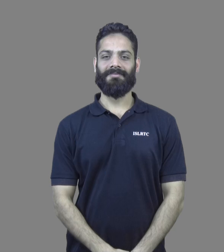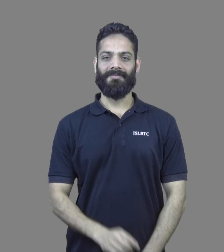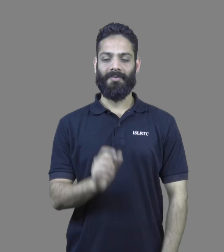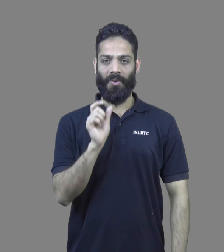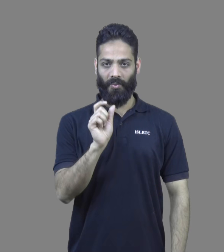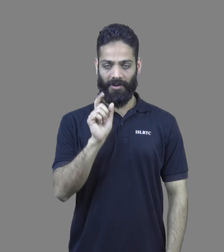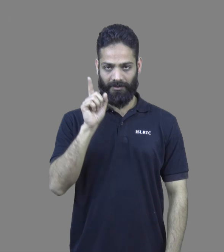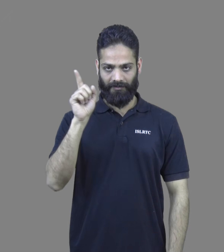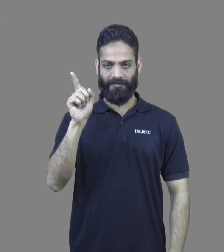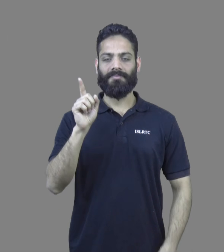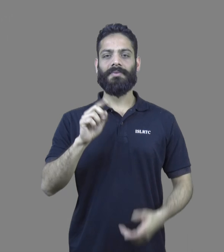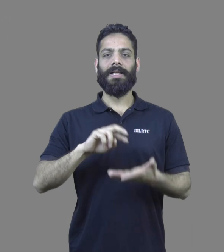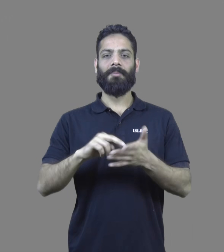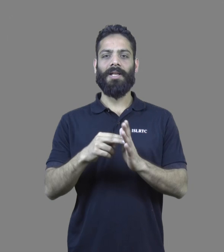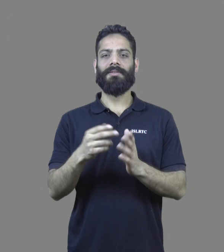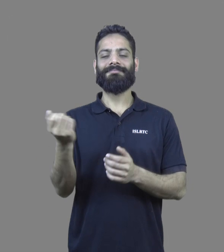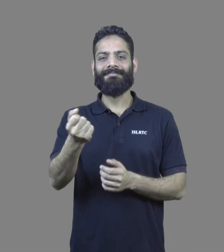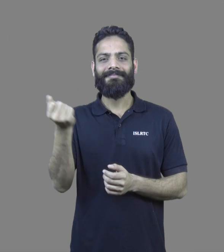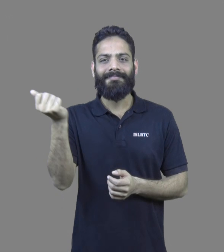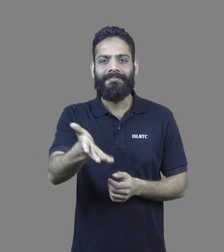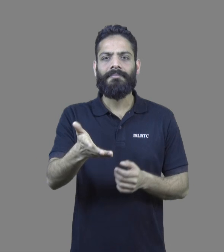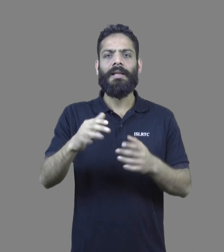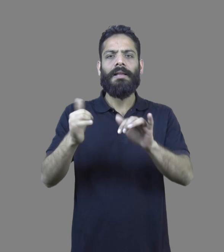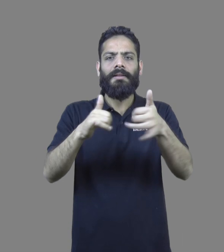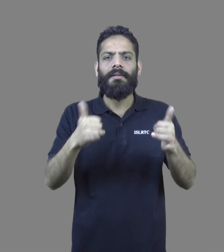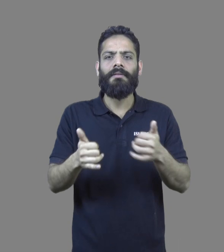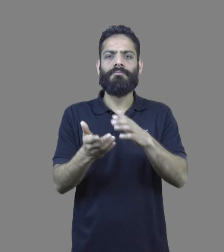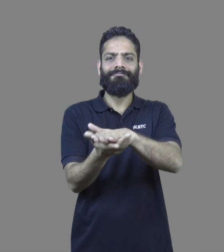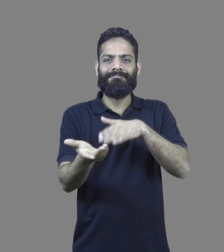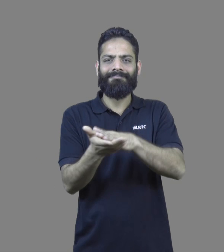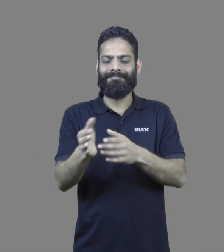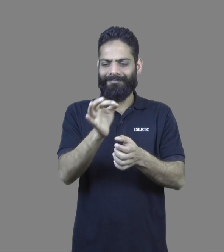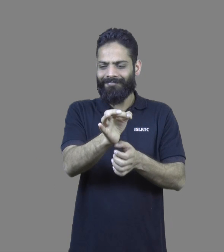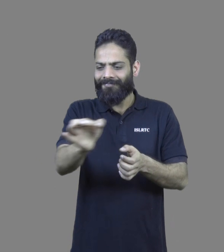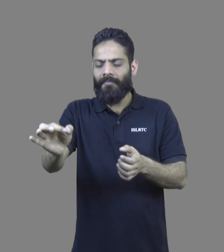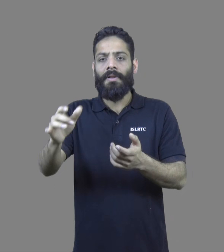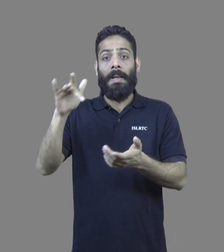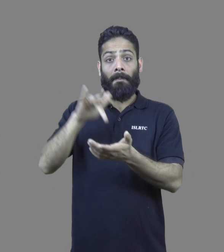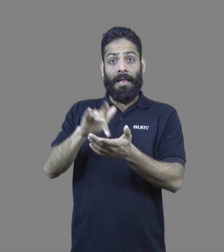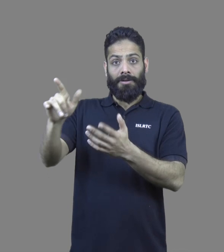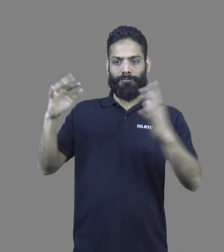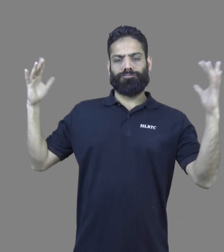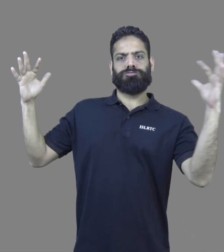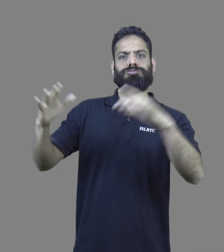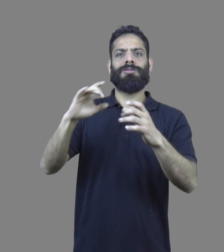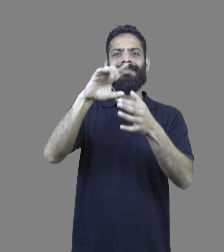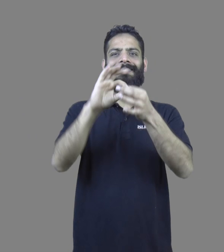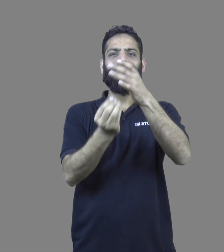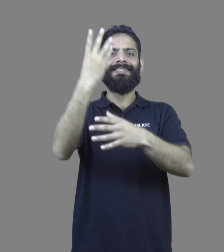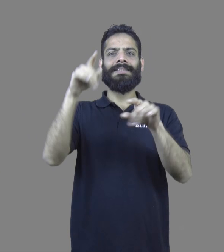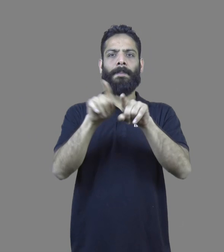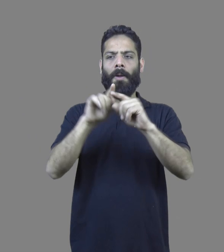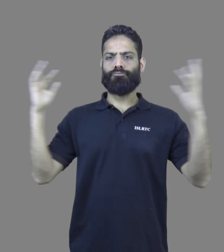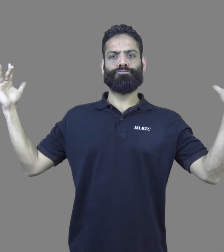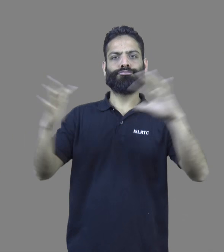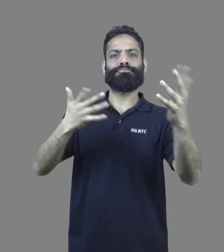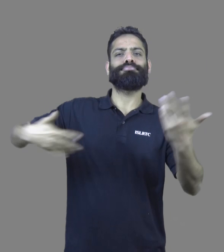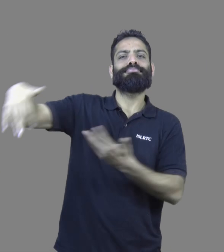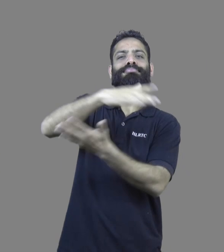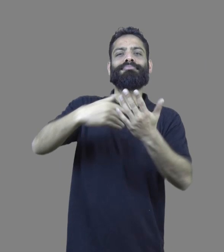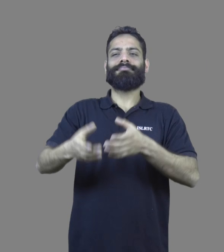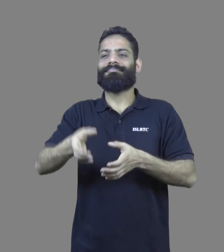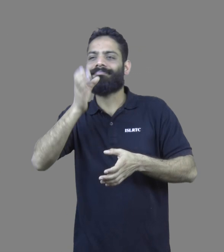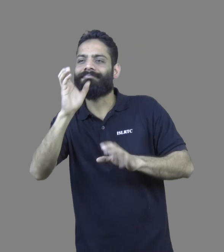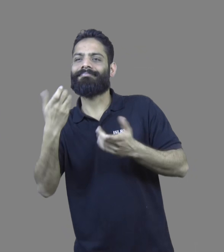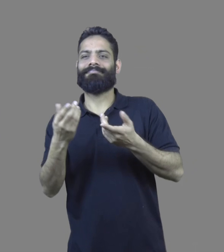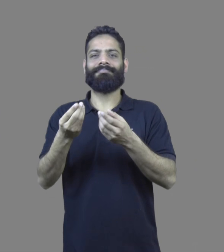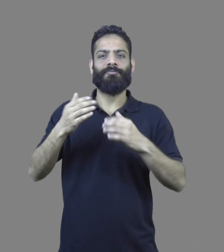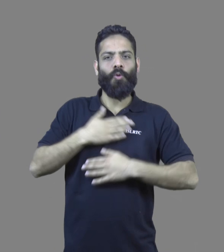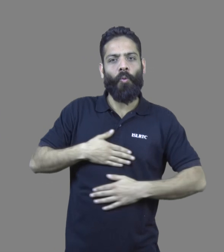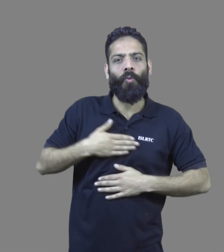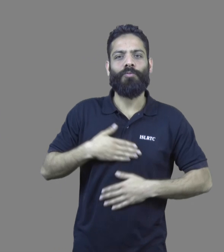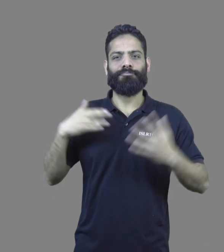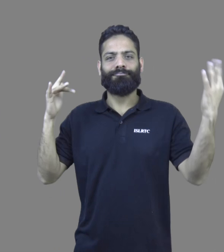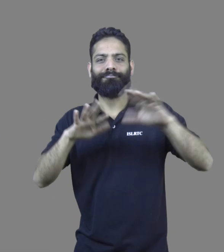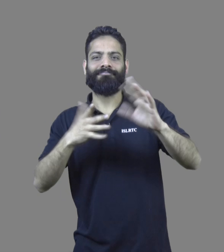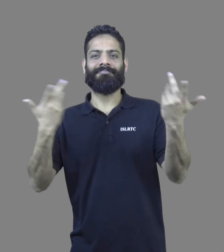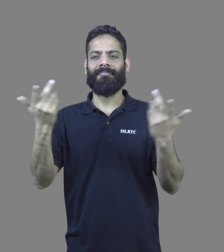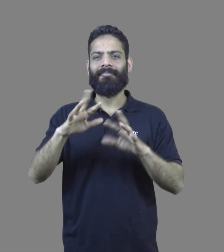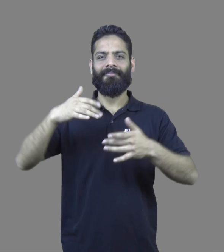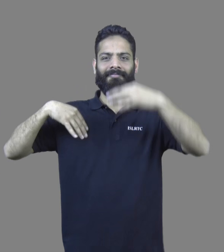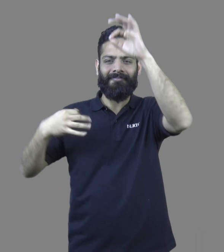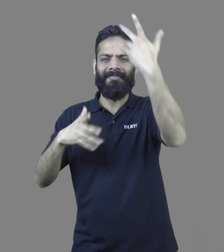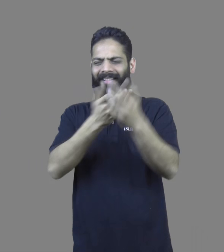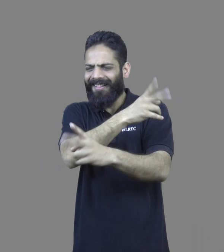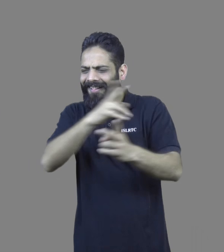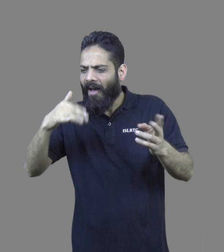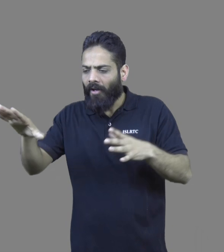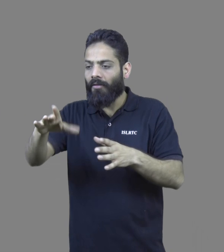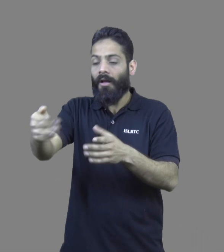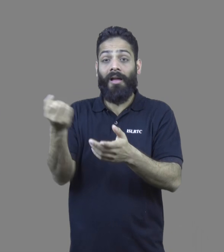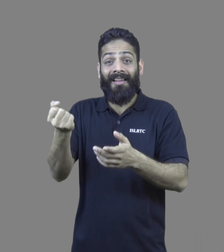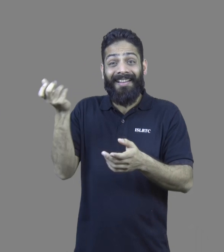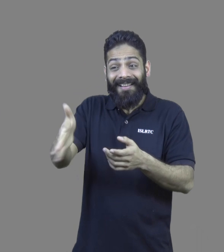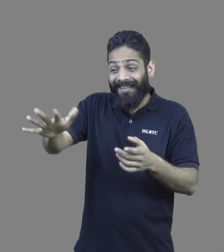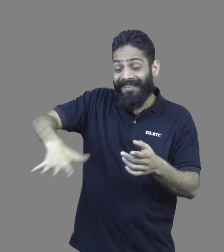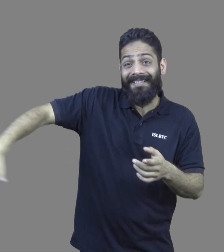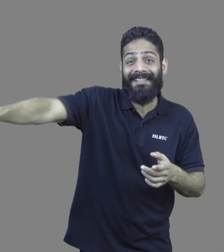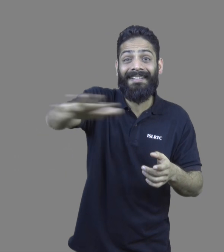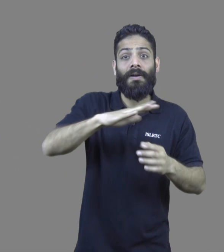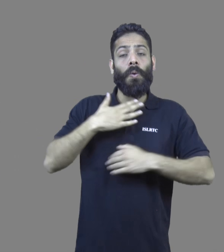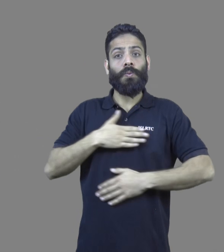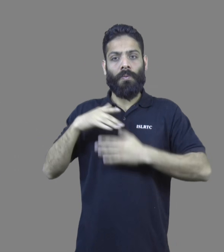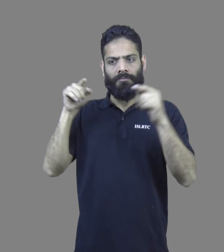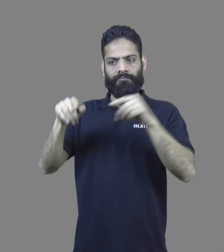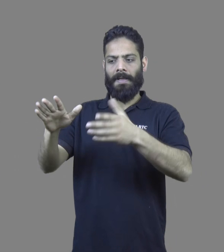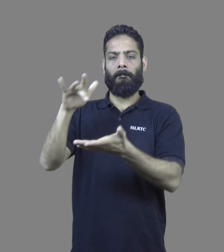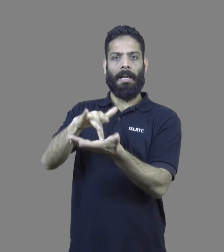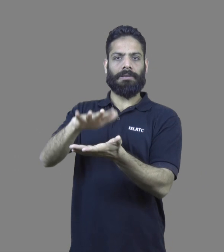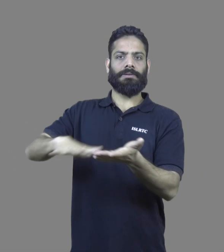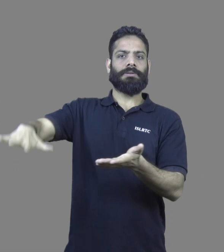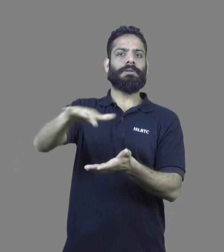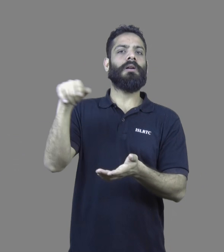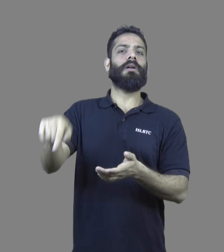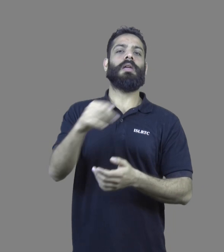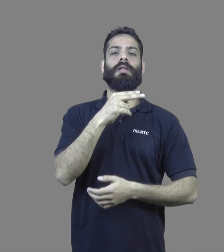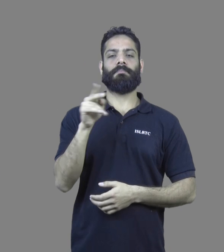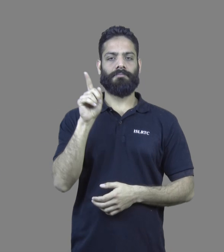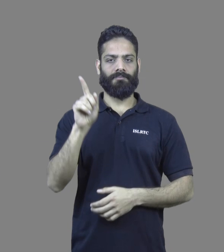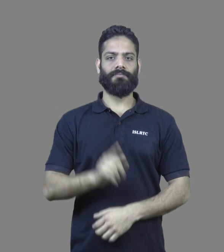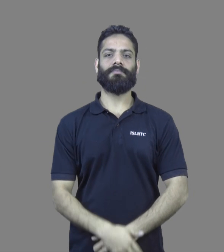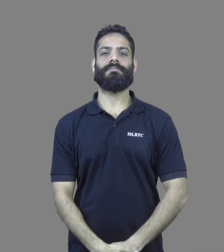Casino